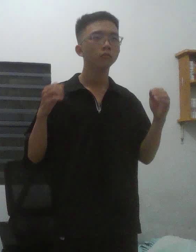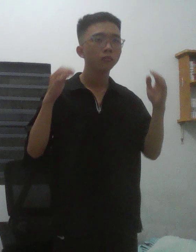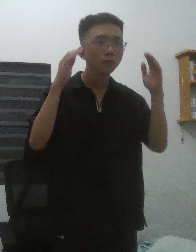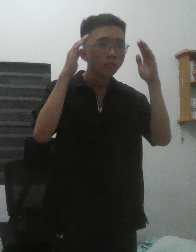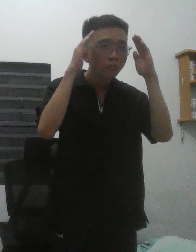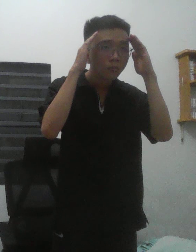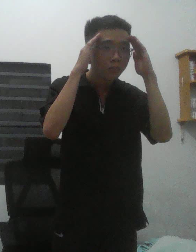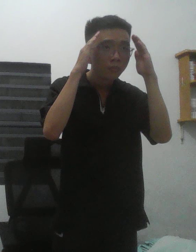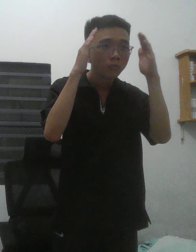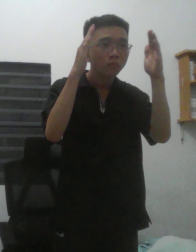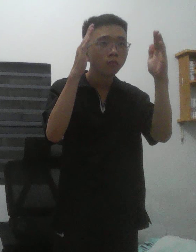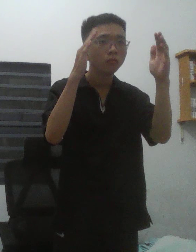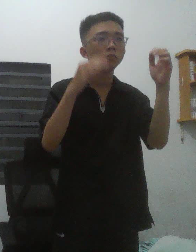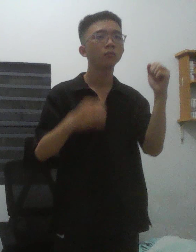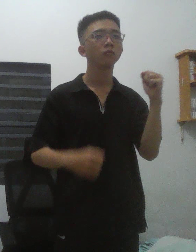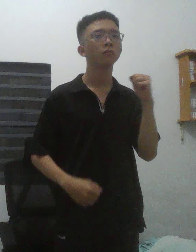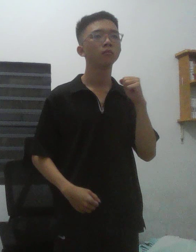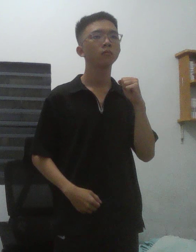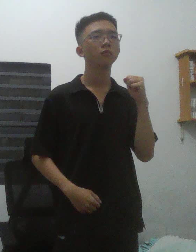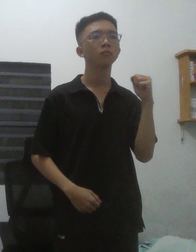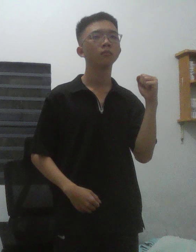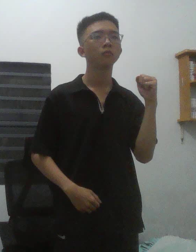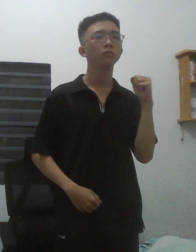khong quan tam